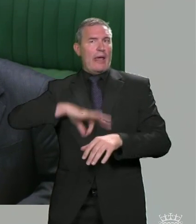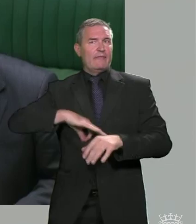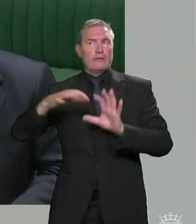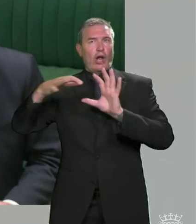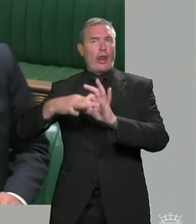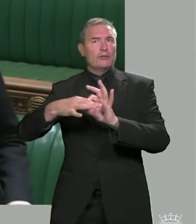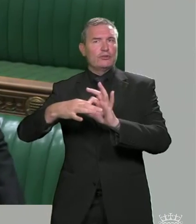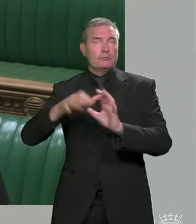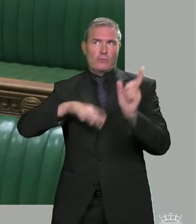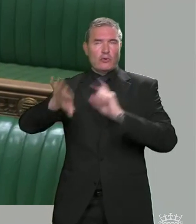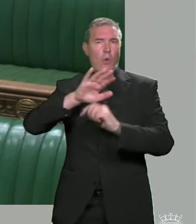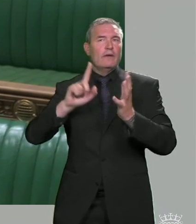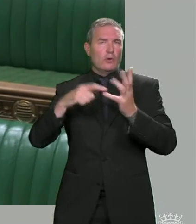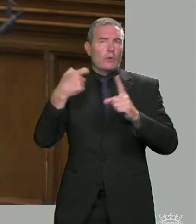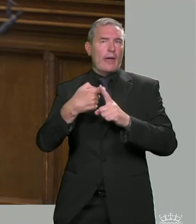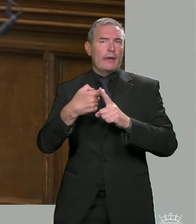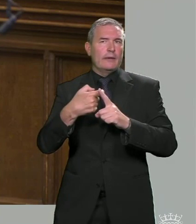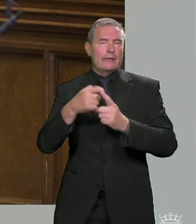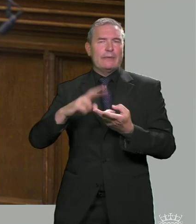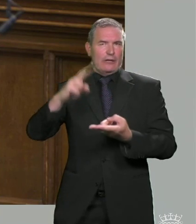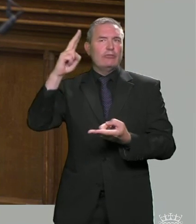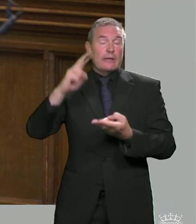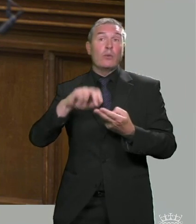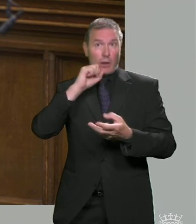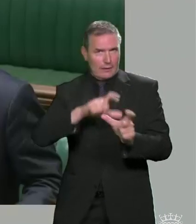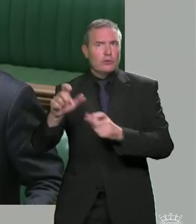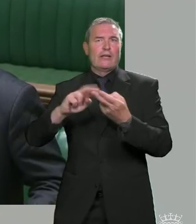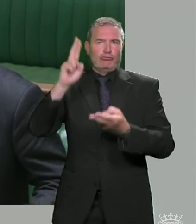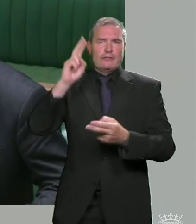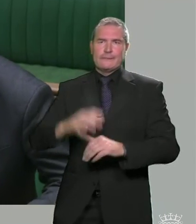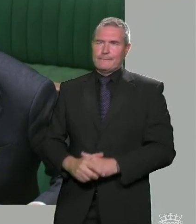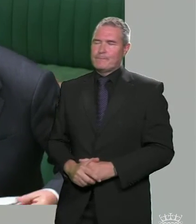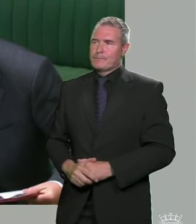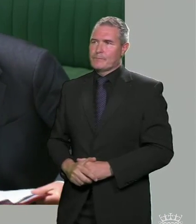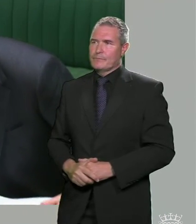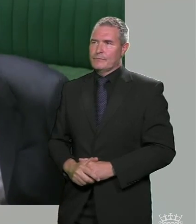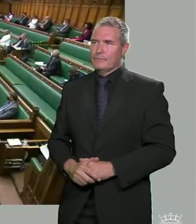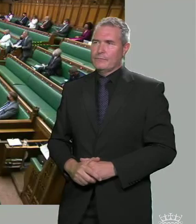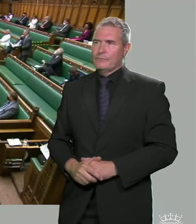Coverage across the UK has massively increased, and will be increasing thanks to the steps we are taking.